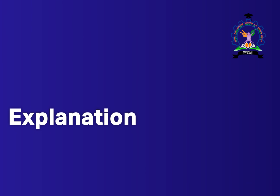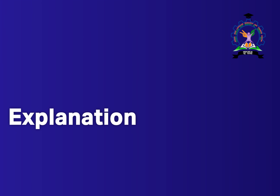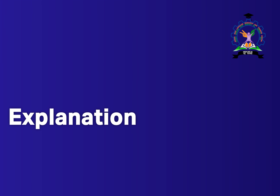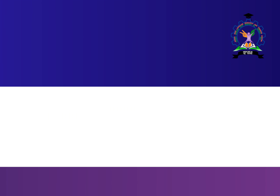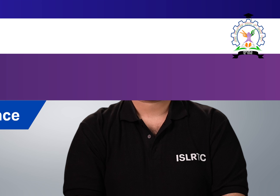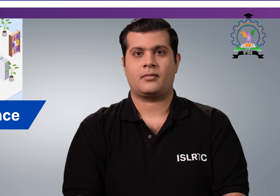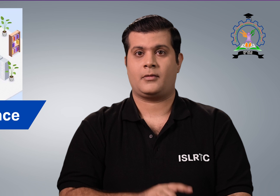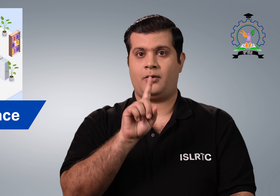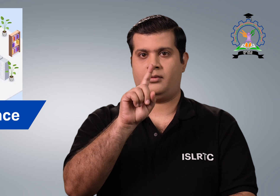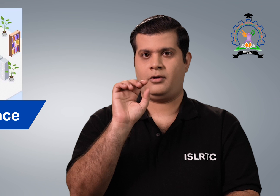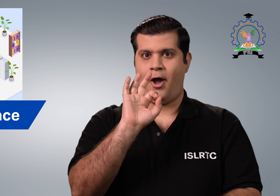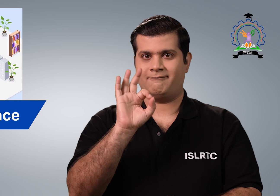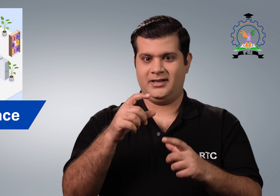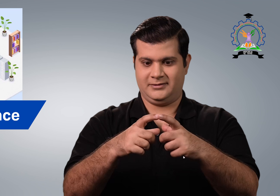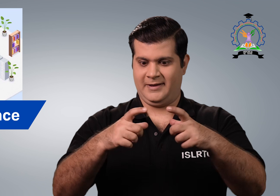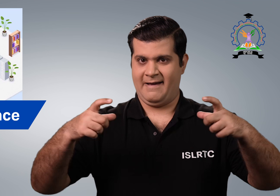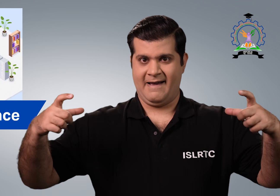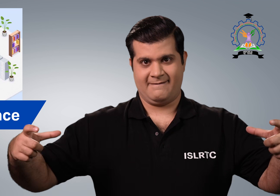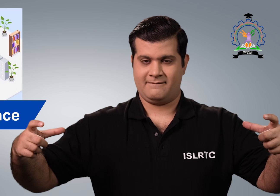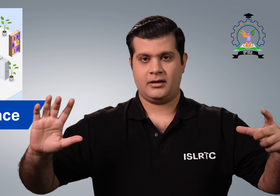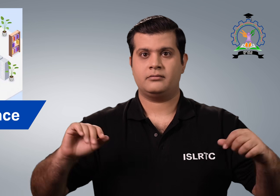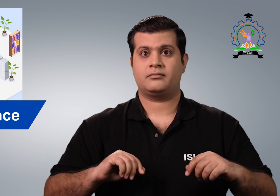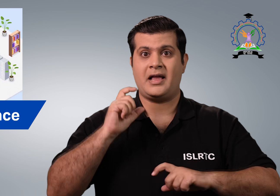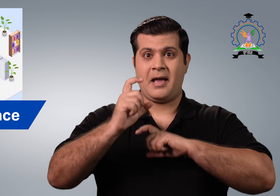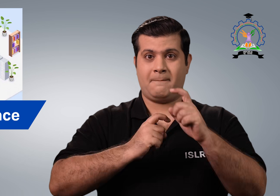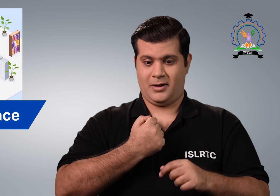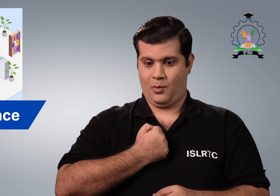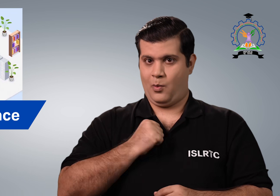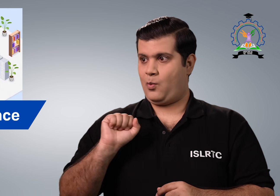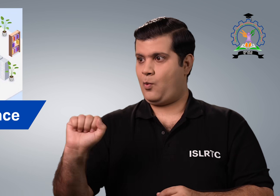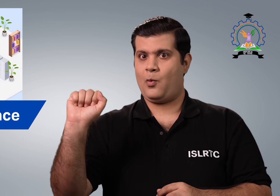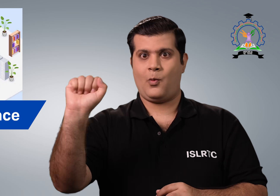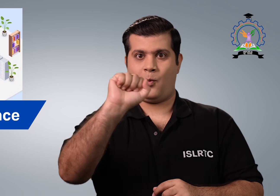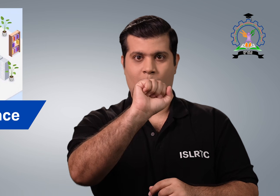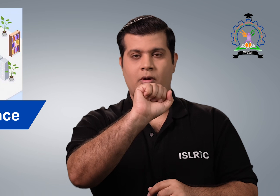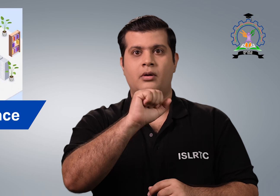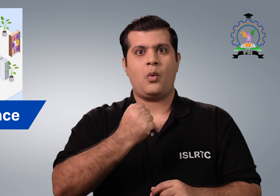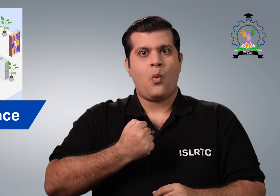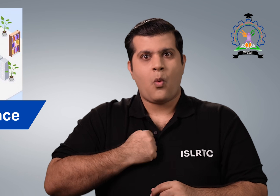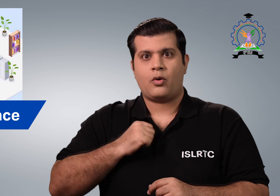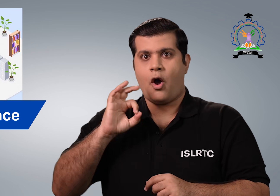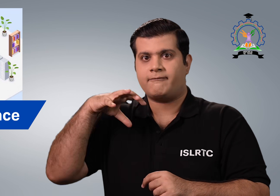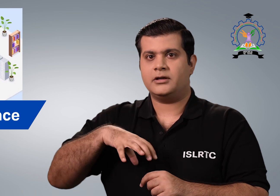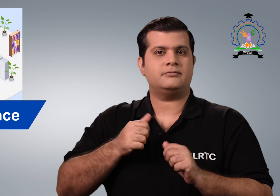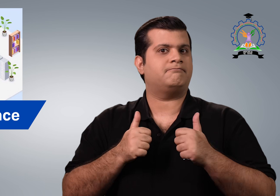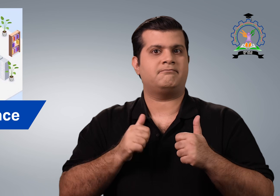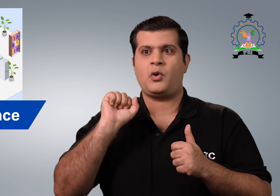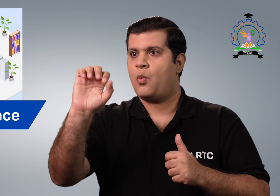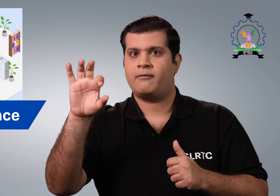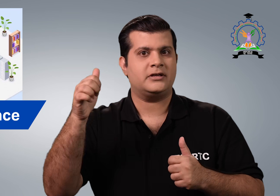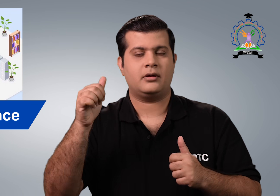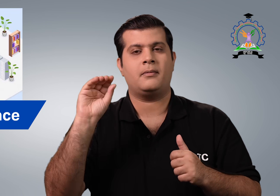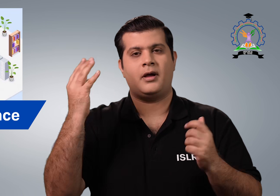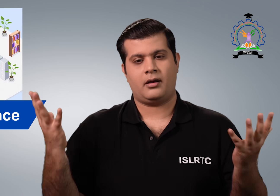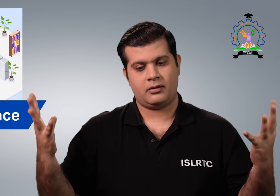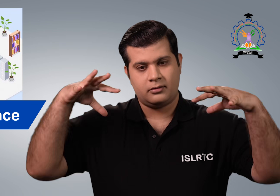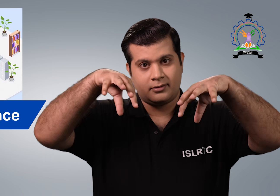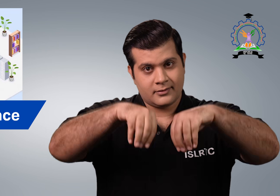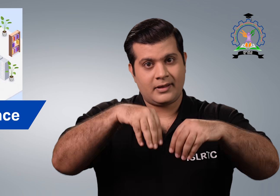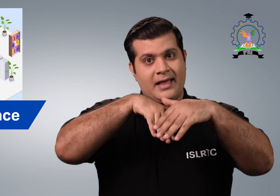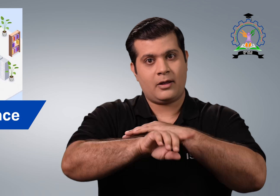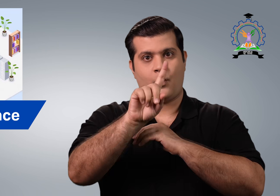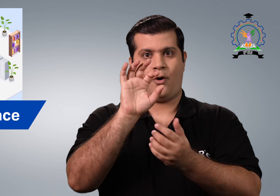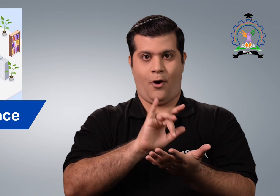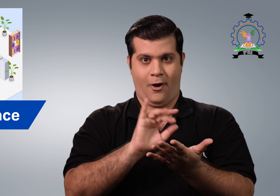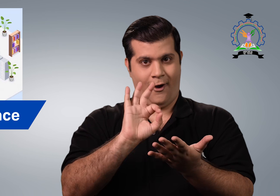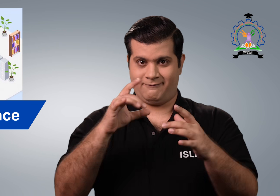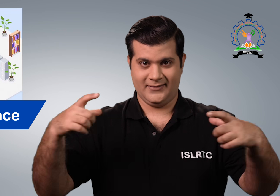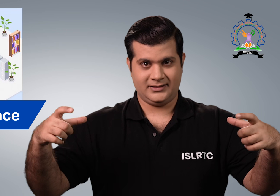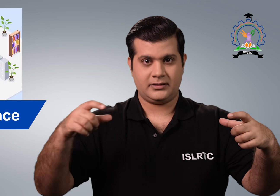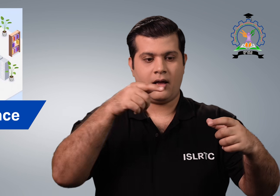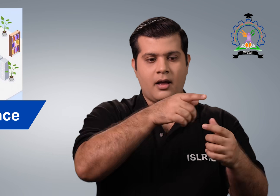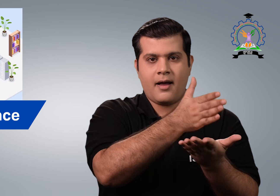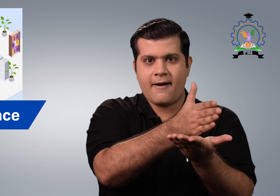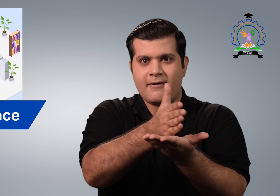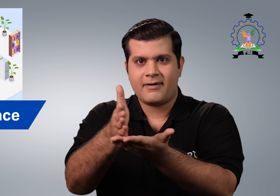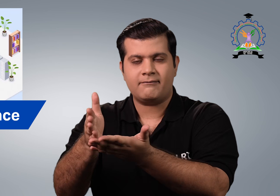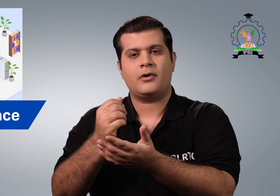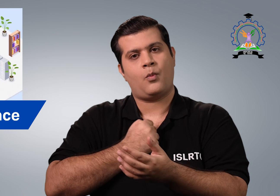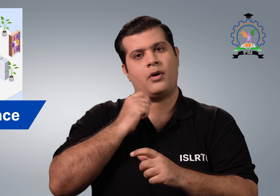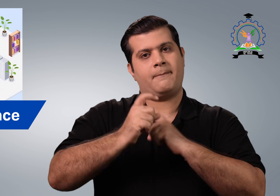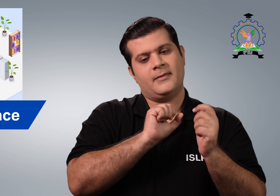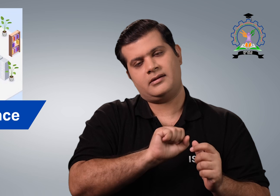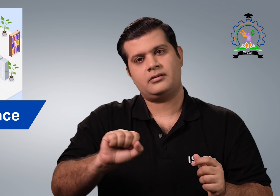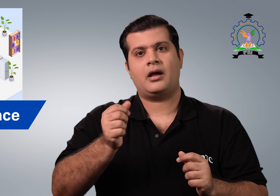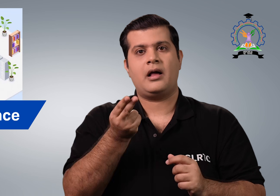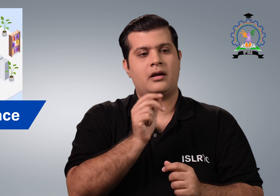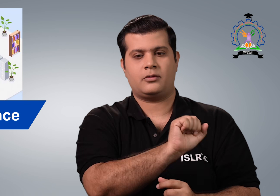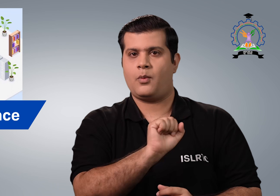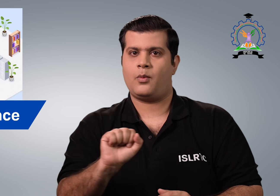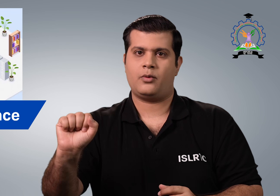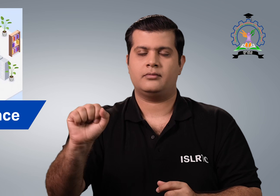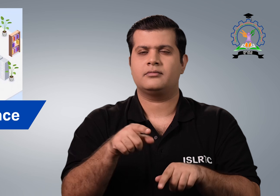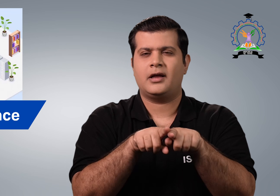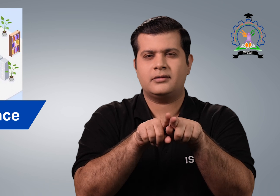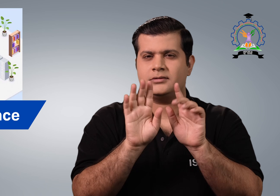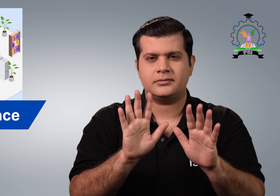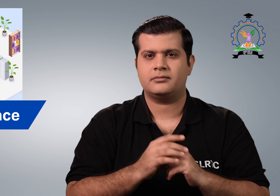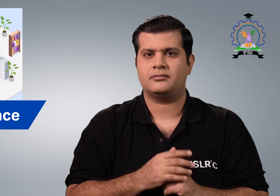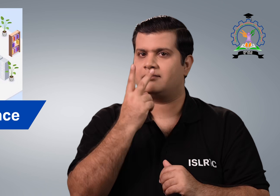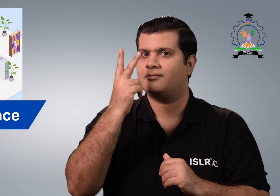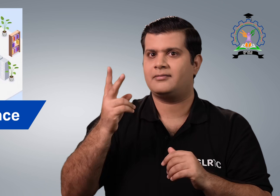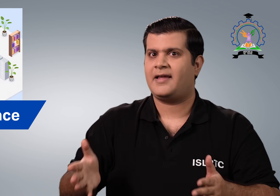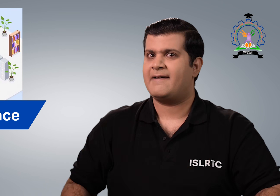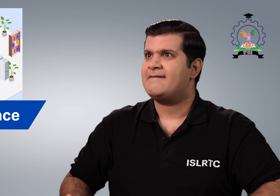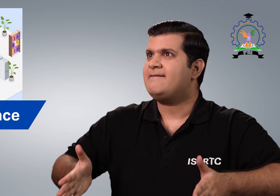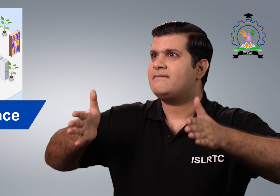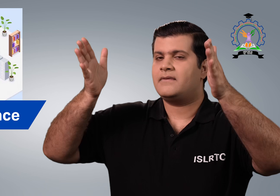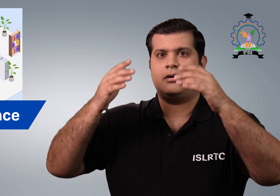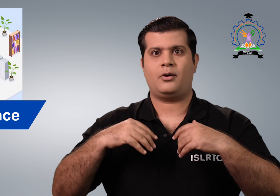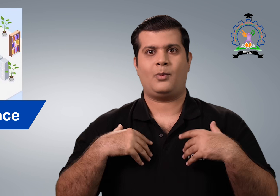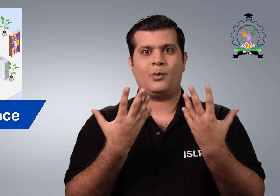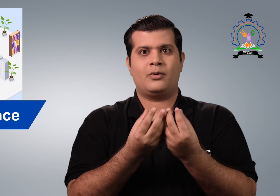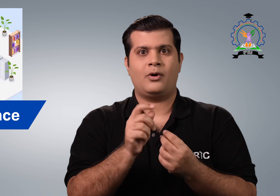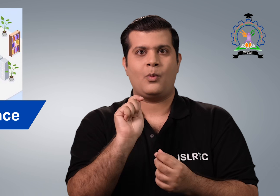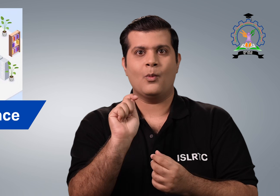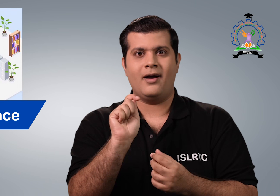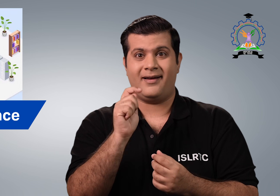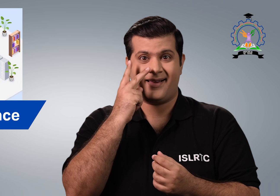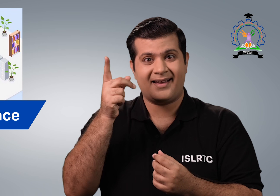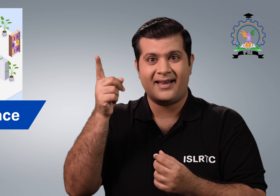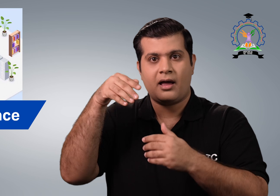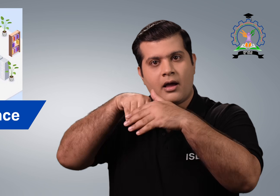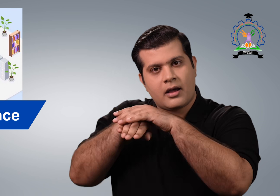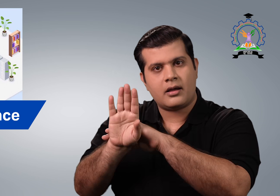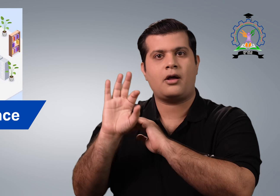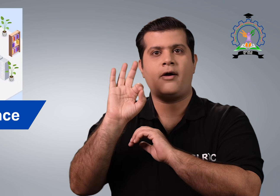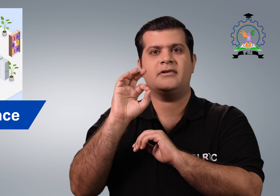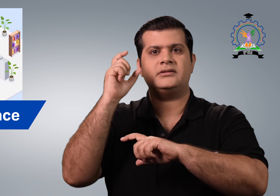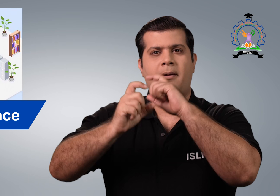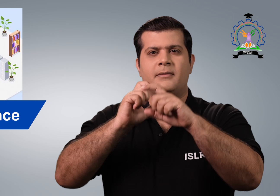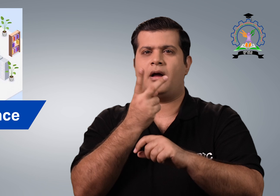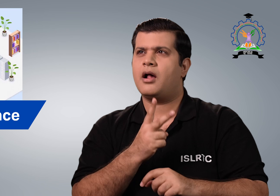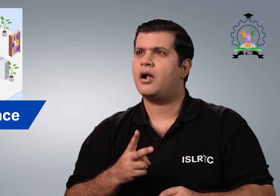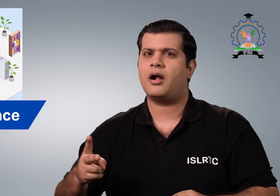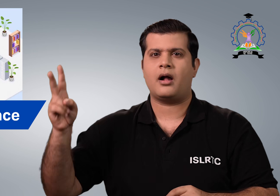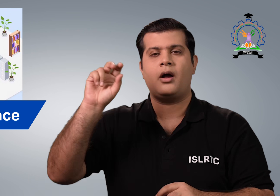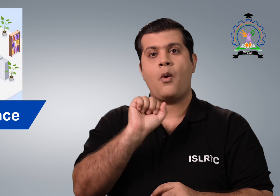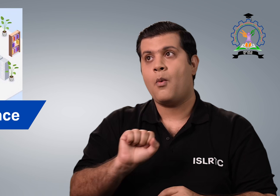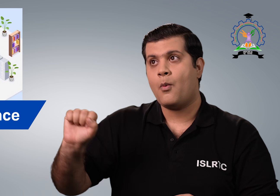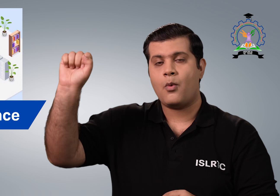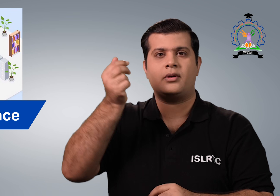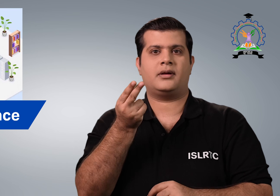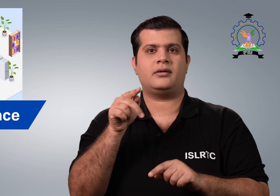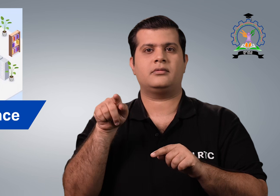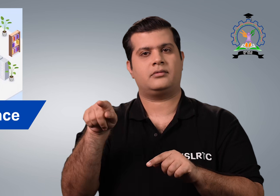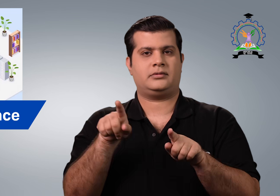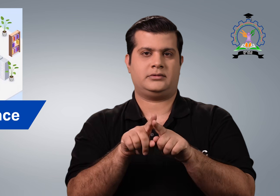An arrangement in which workers for different companies, who do not have an office of their own, share an office space. Each company pays rent for this. For example - A co-working space is a facility rented by various companies.